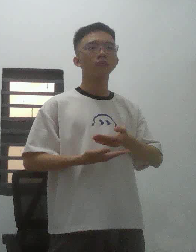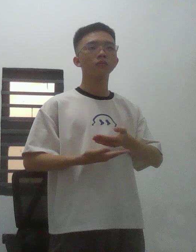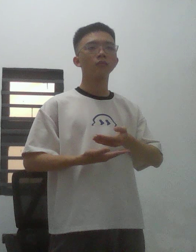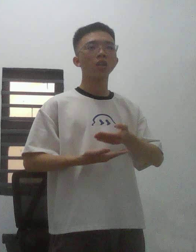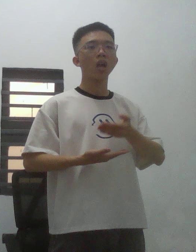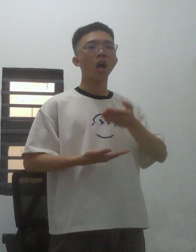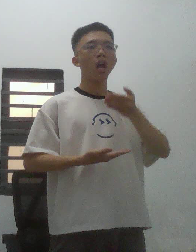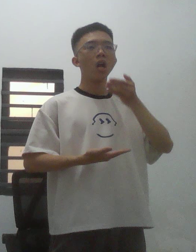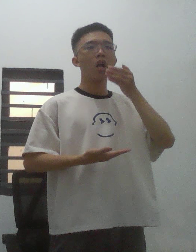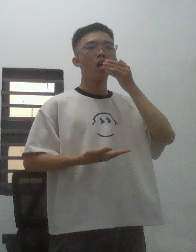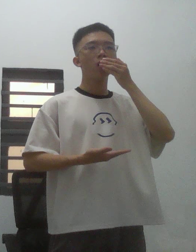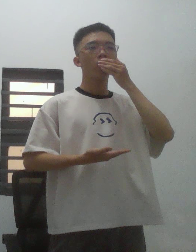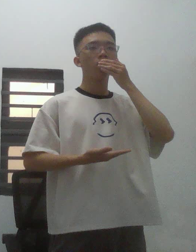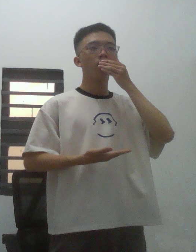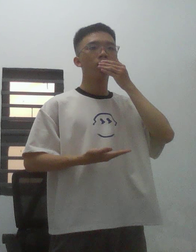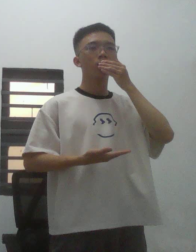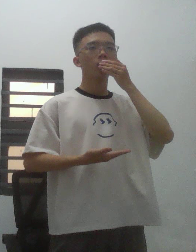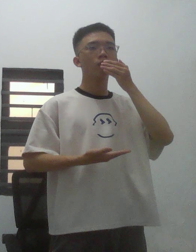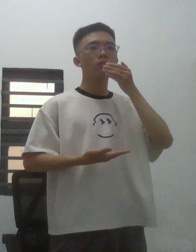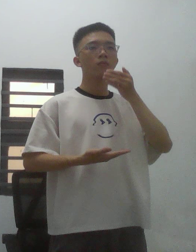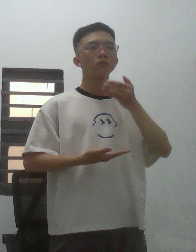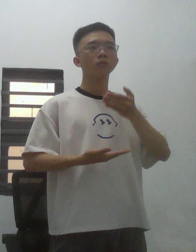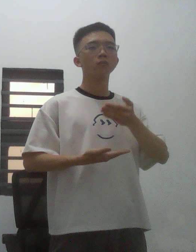sup